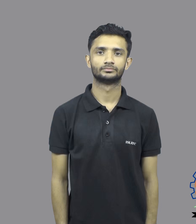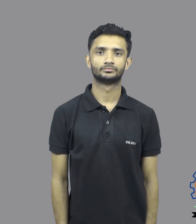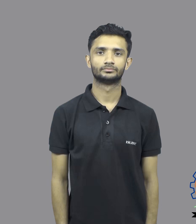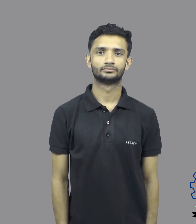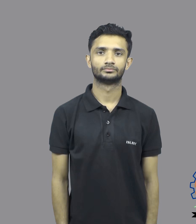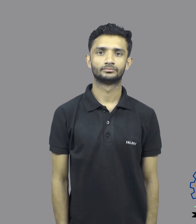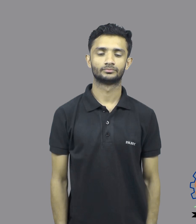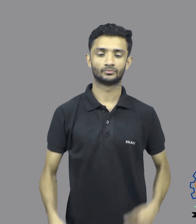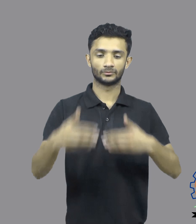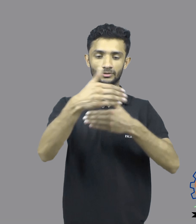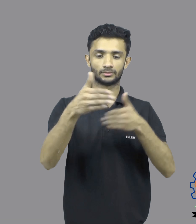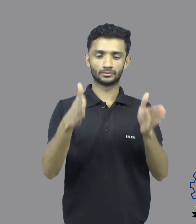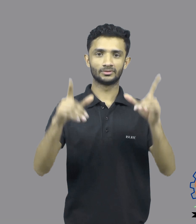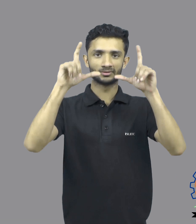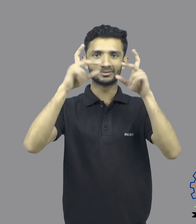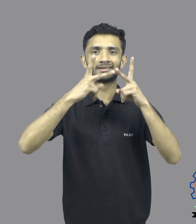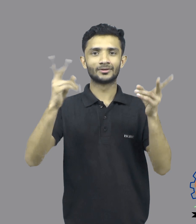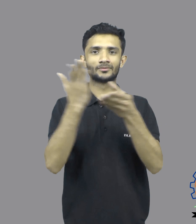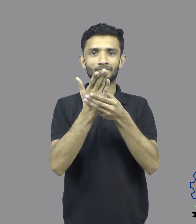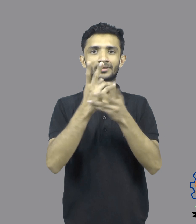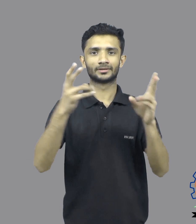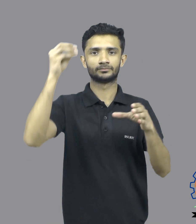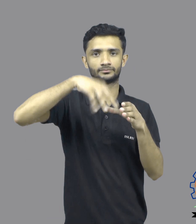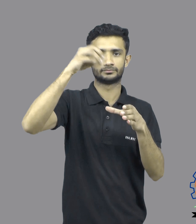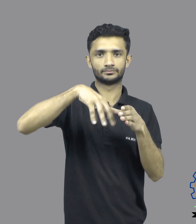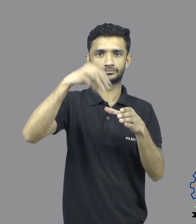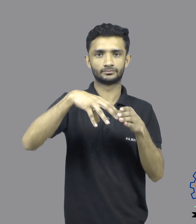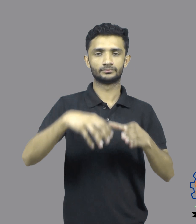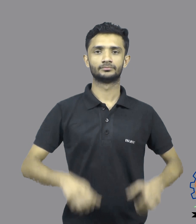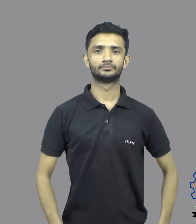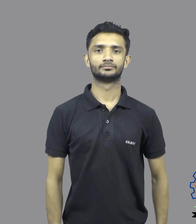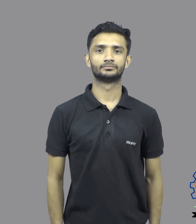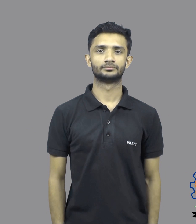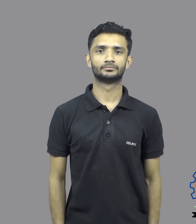Dropbox